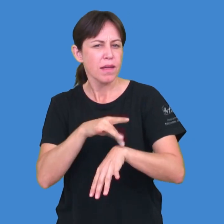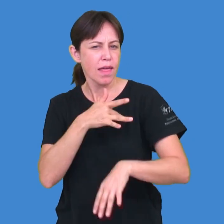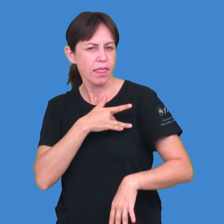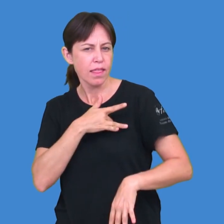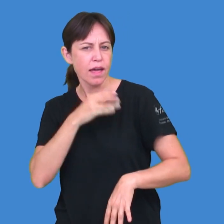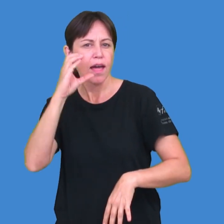corazón